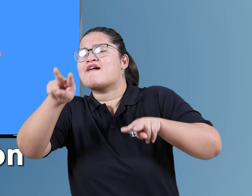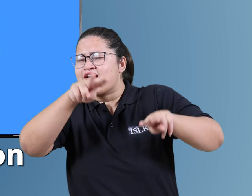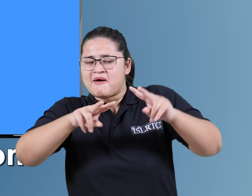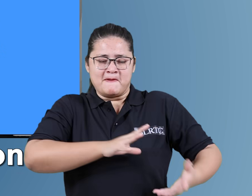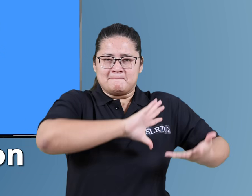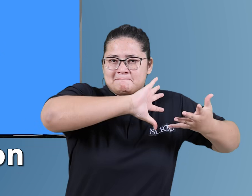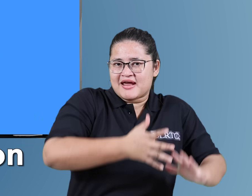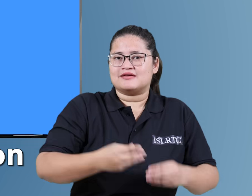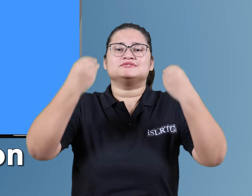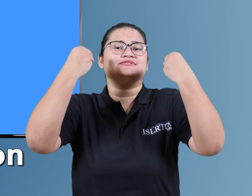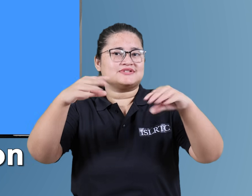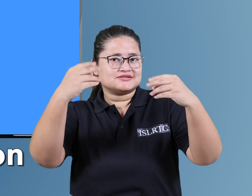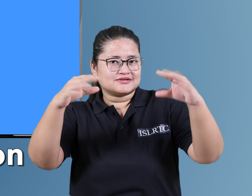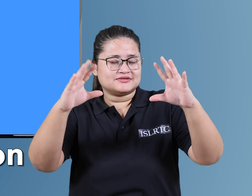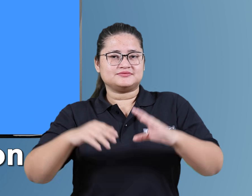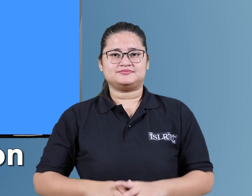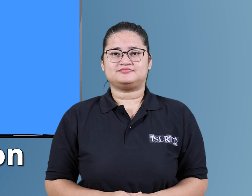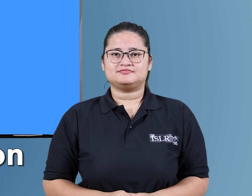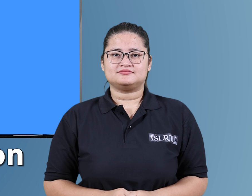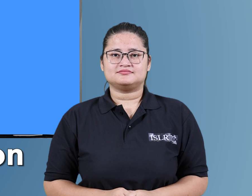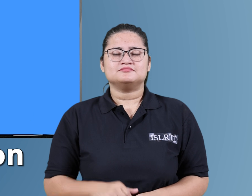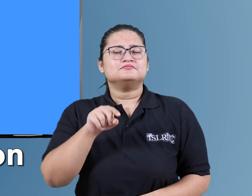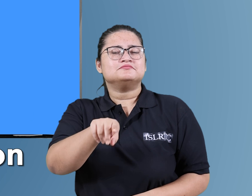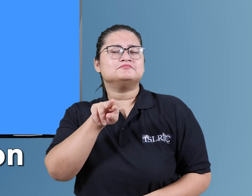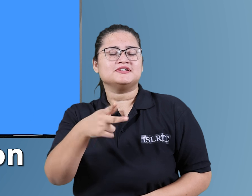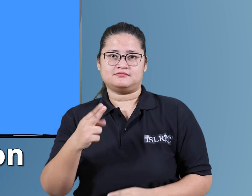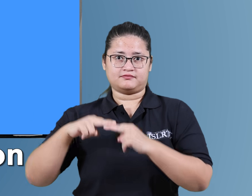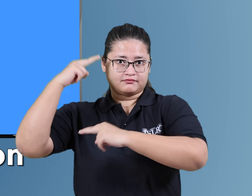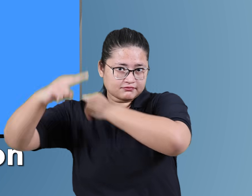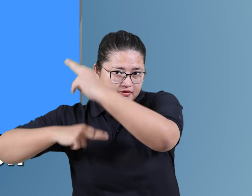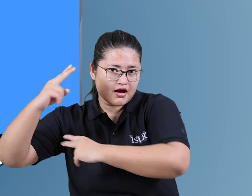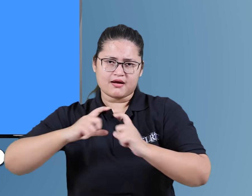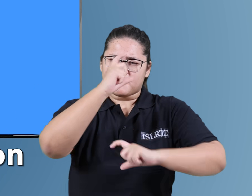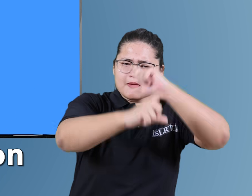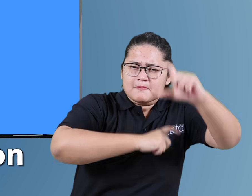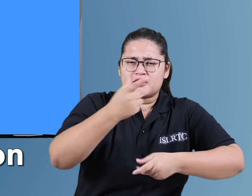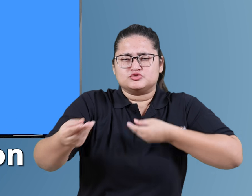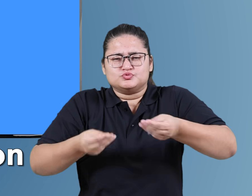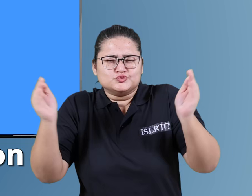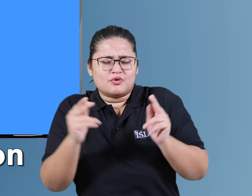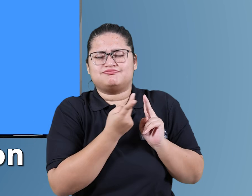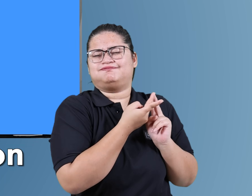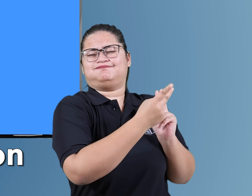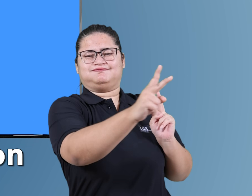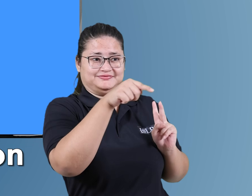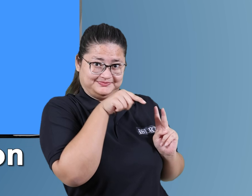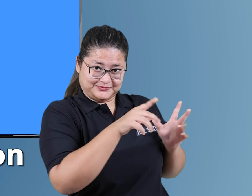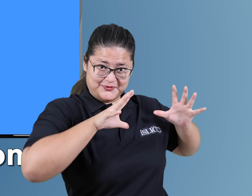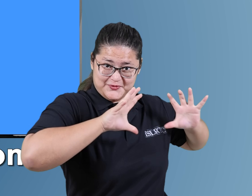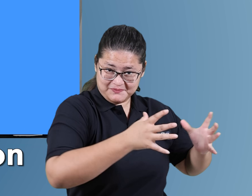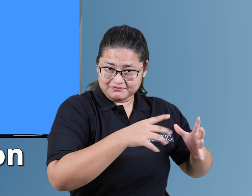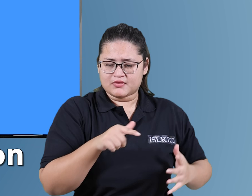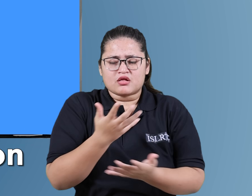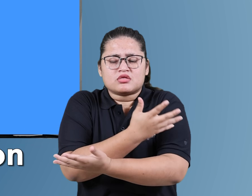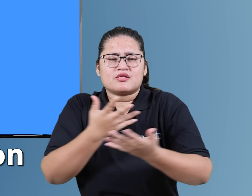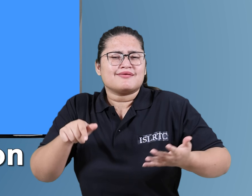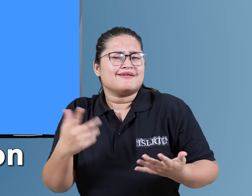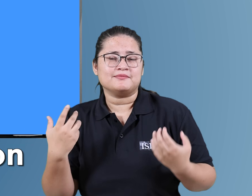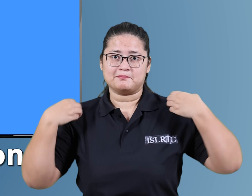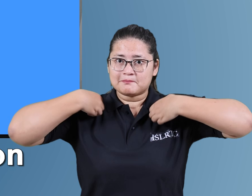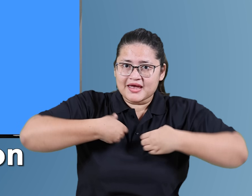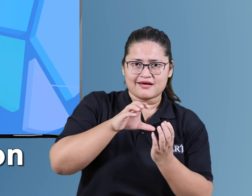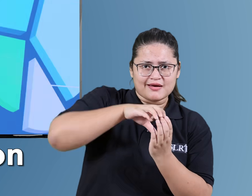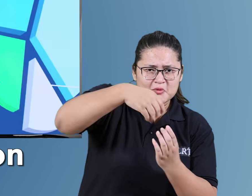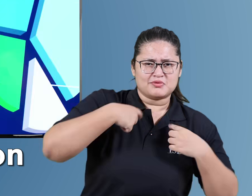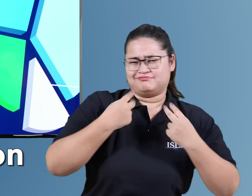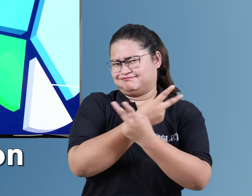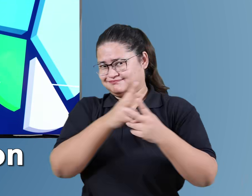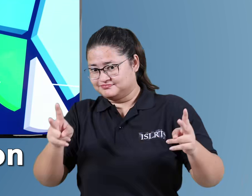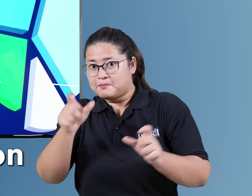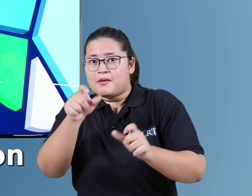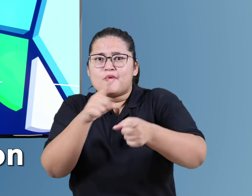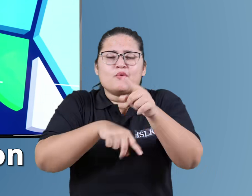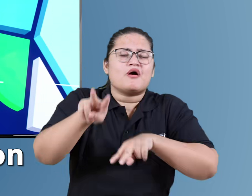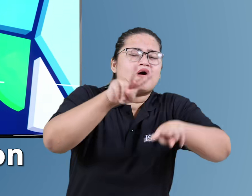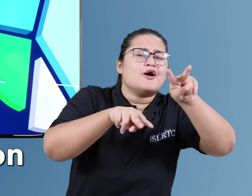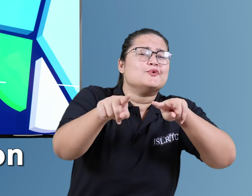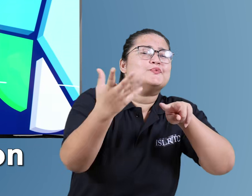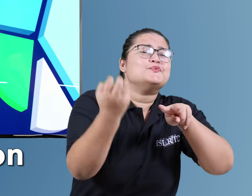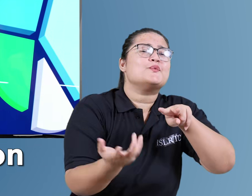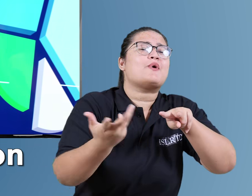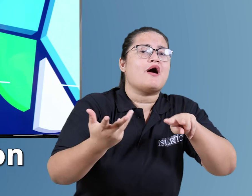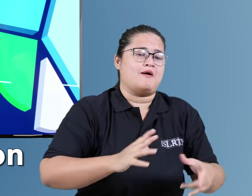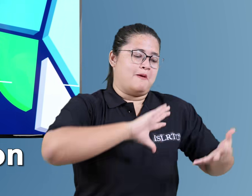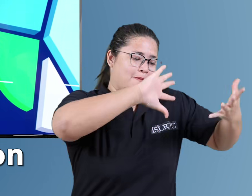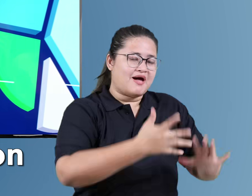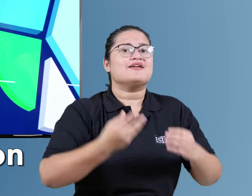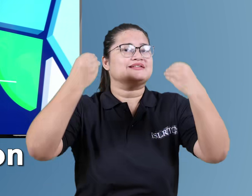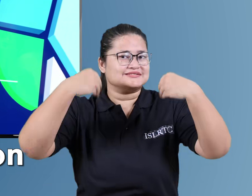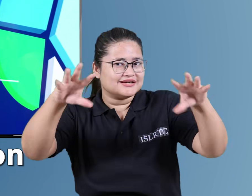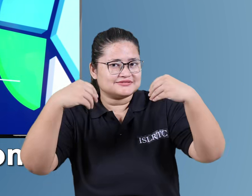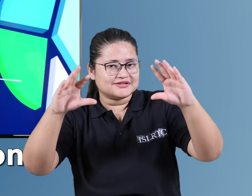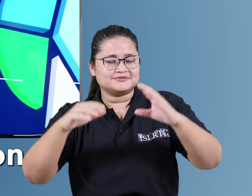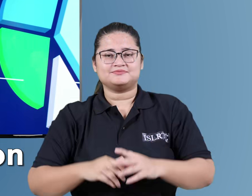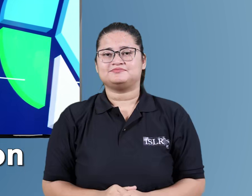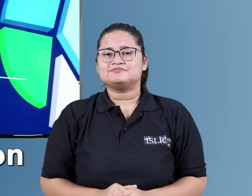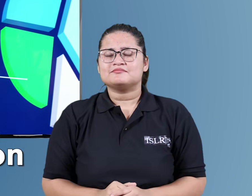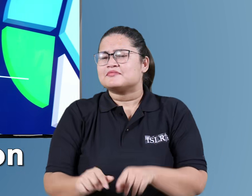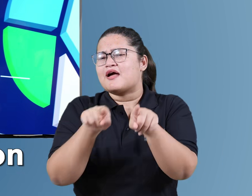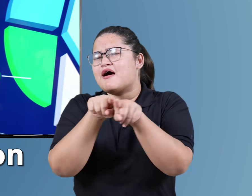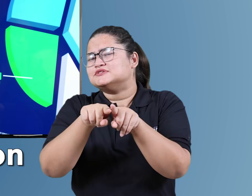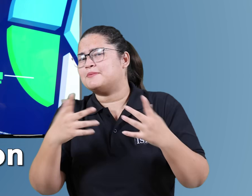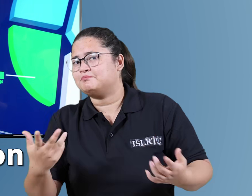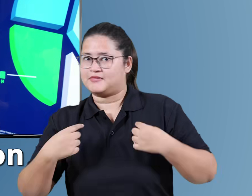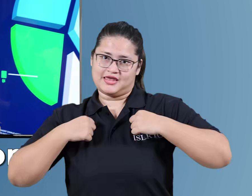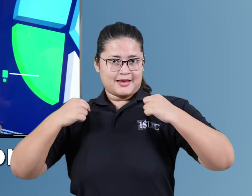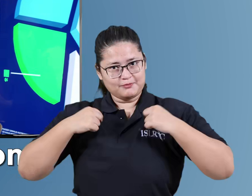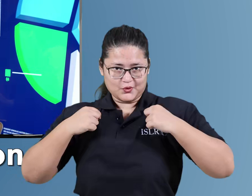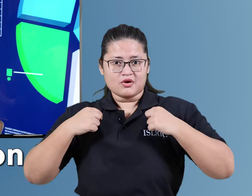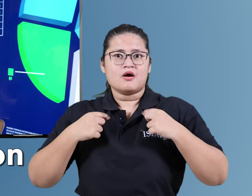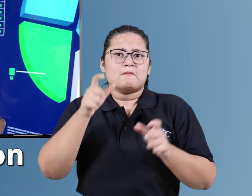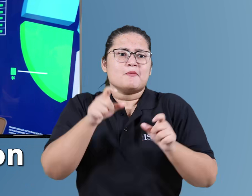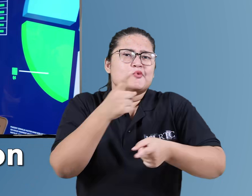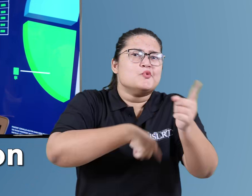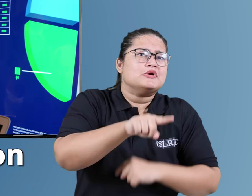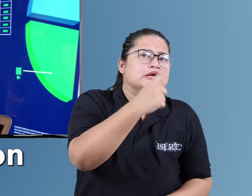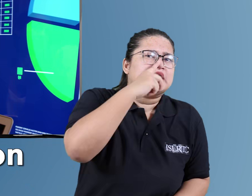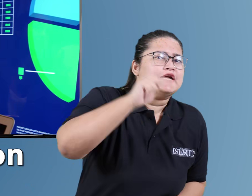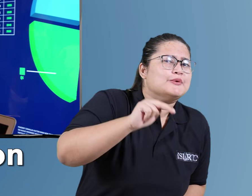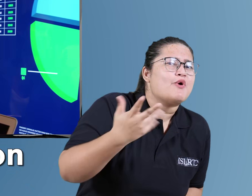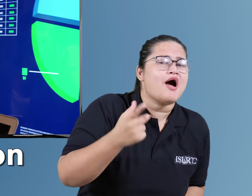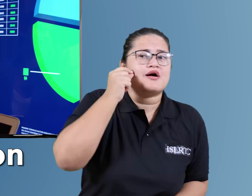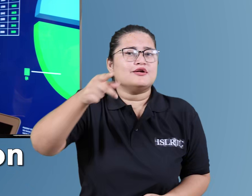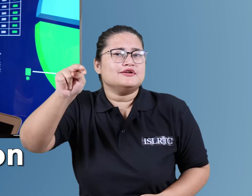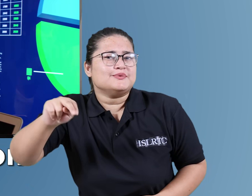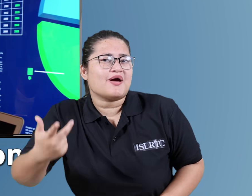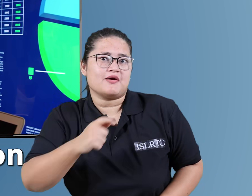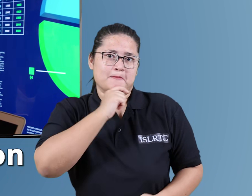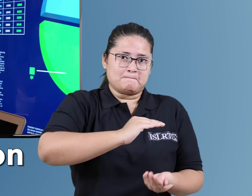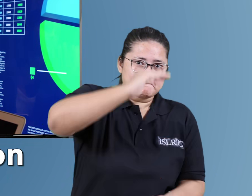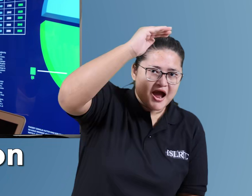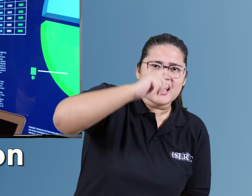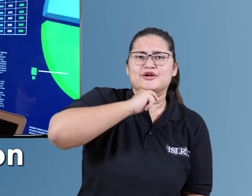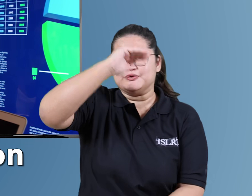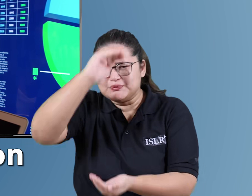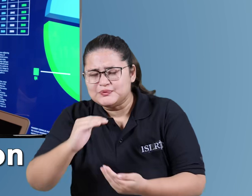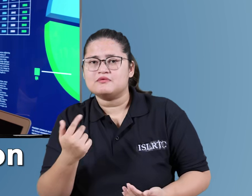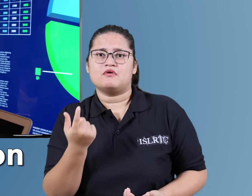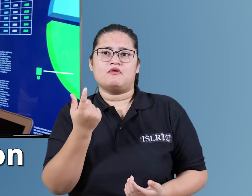Segmentation Segmentation is a process in which a factory, a company, or a small business effectively divides the market into distinct groups of buyers with varying needs based on demographics such as age, gender, and quality preferences.